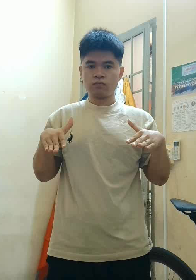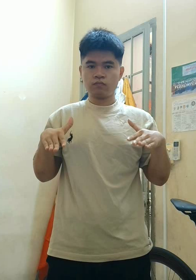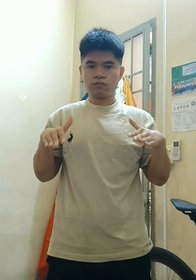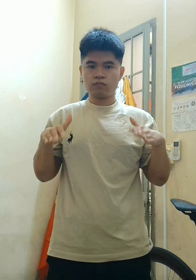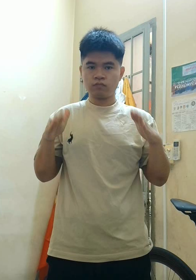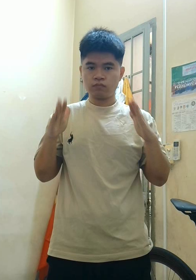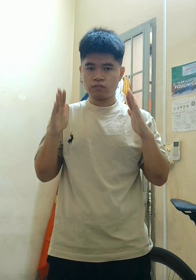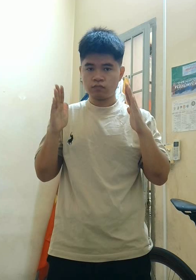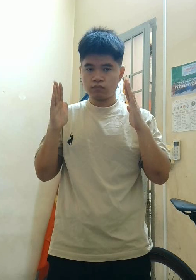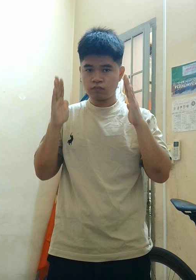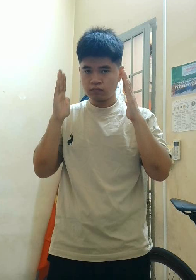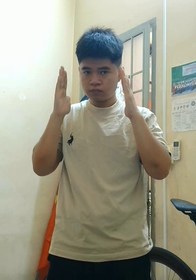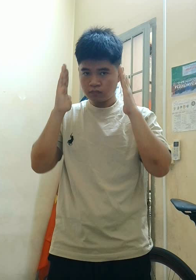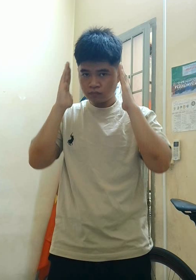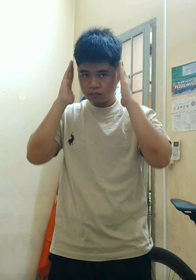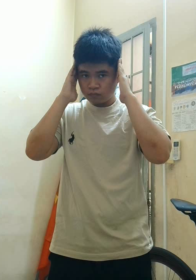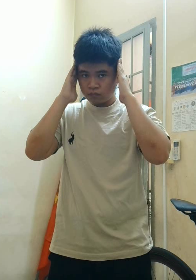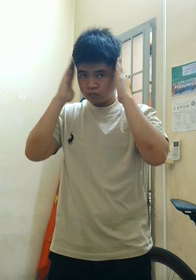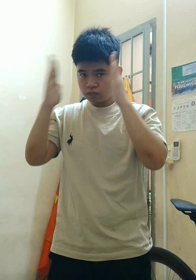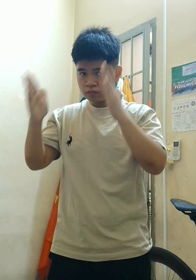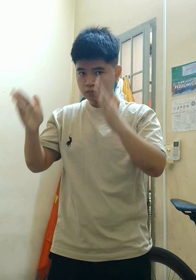quan tam